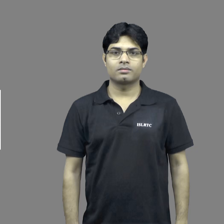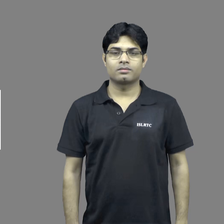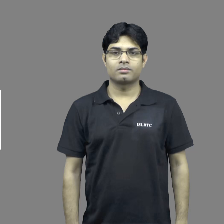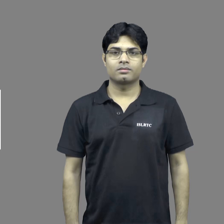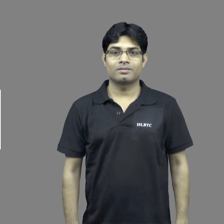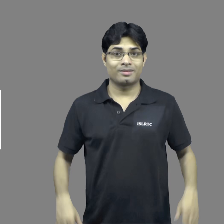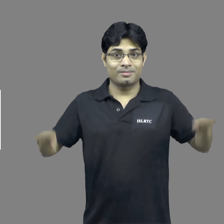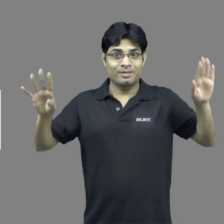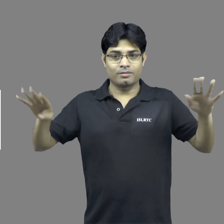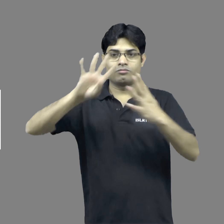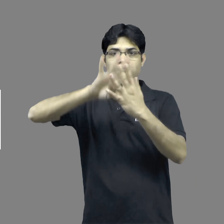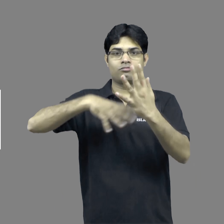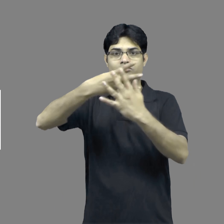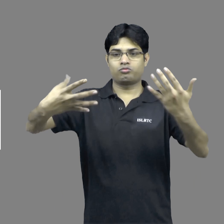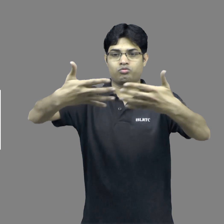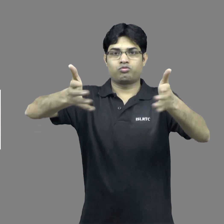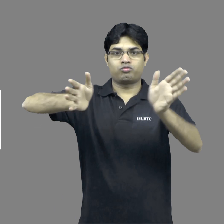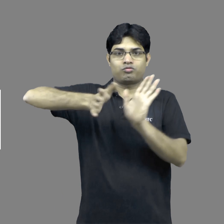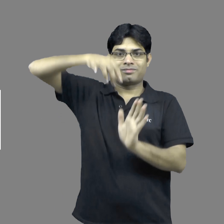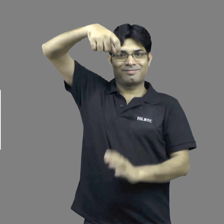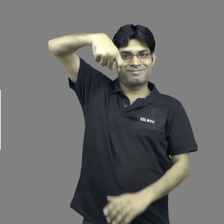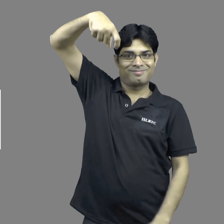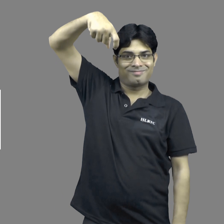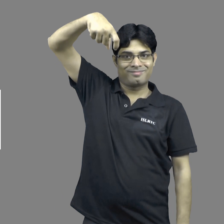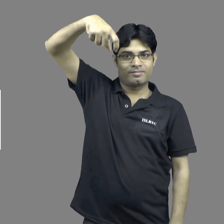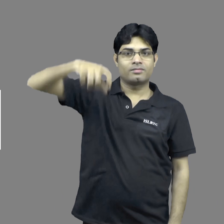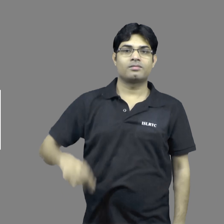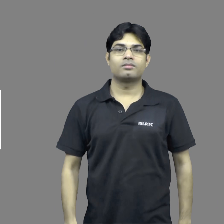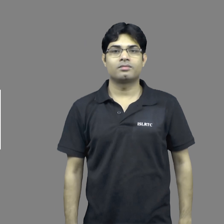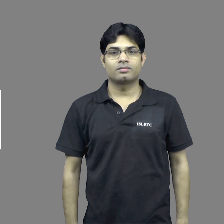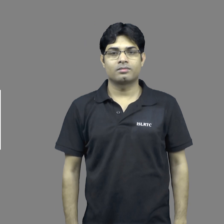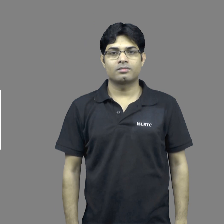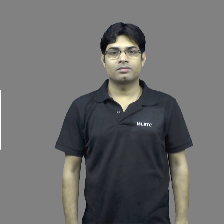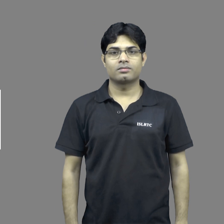Nest